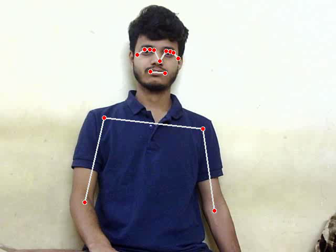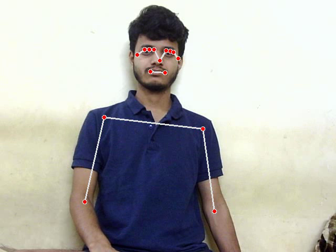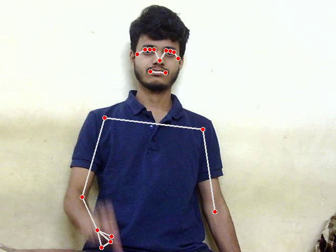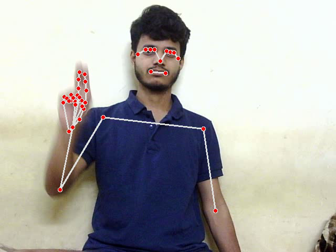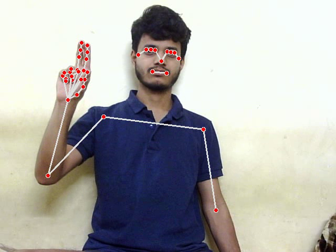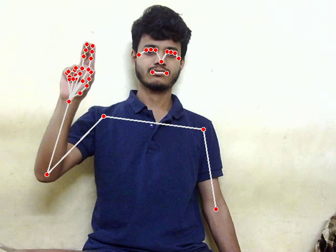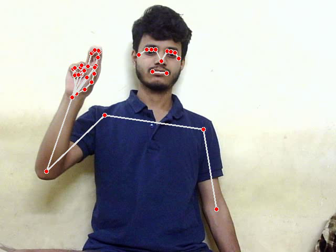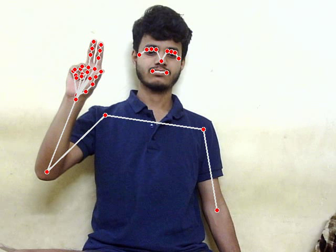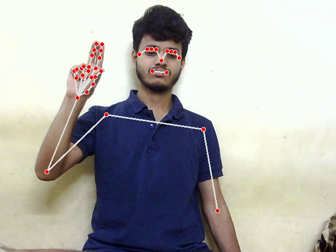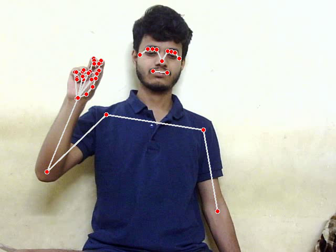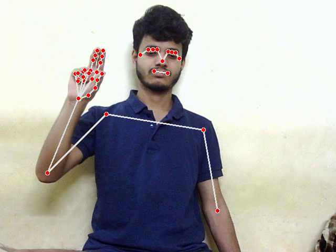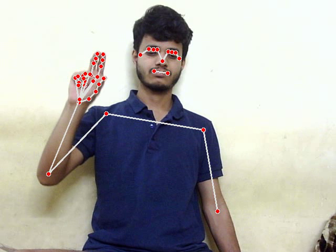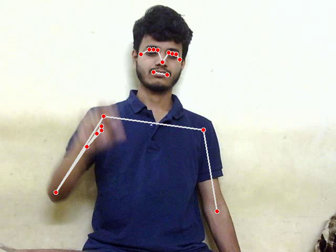no